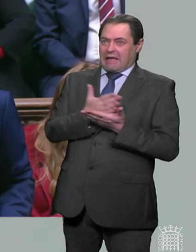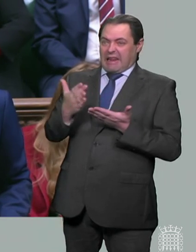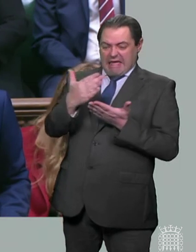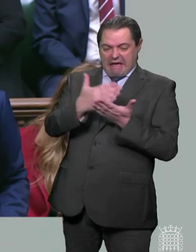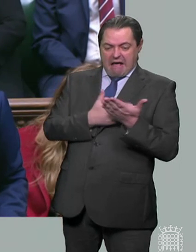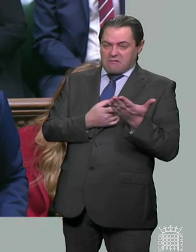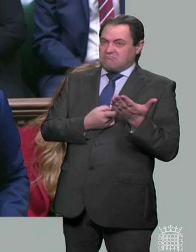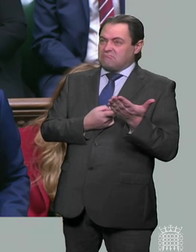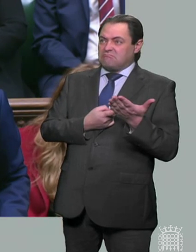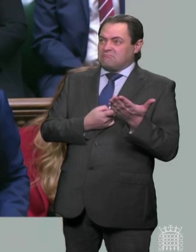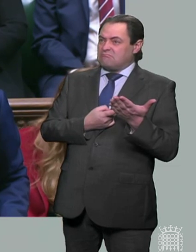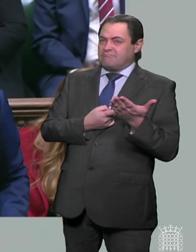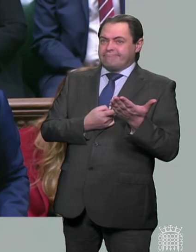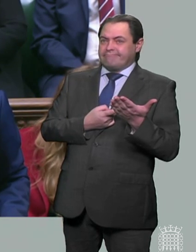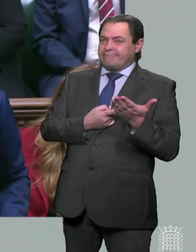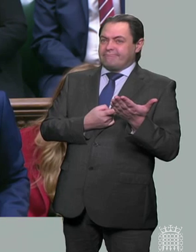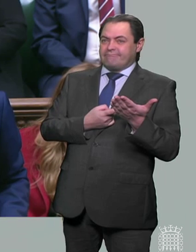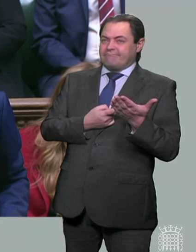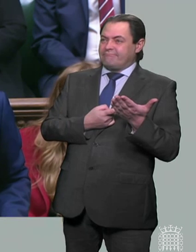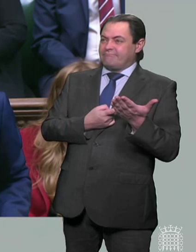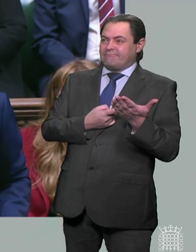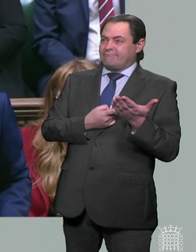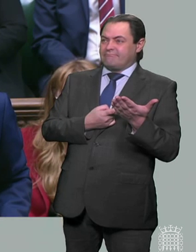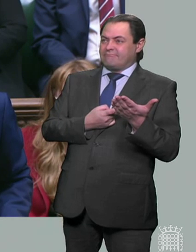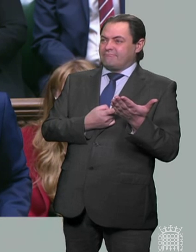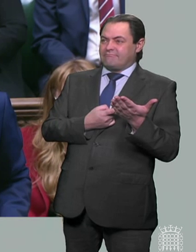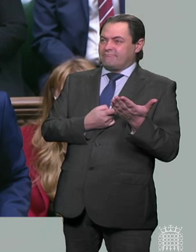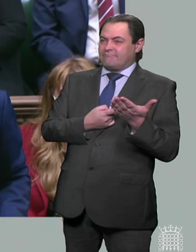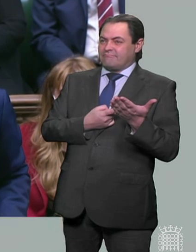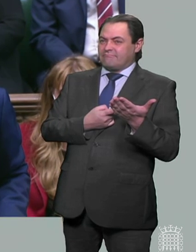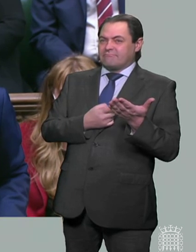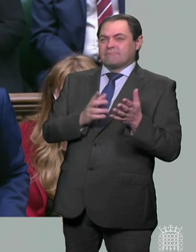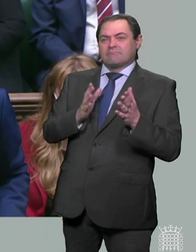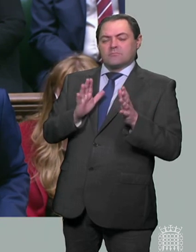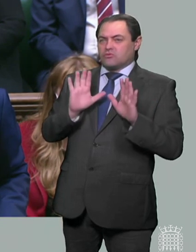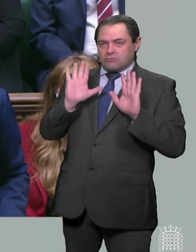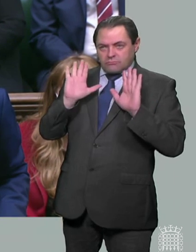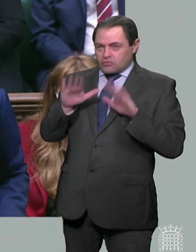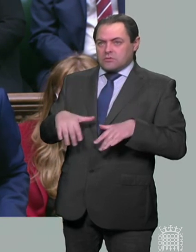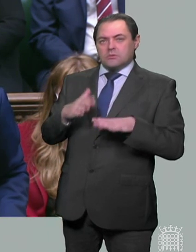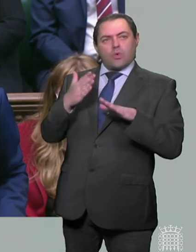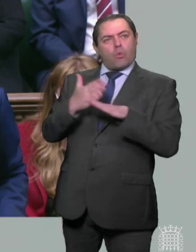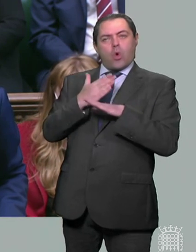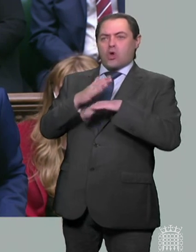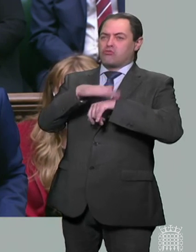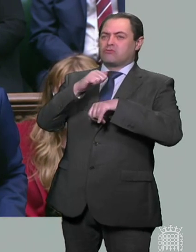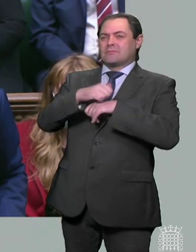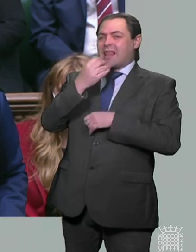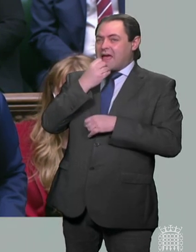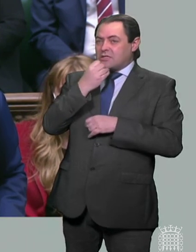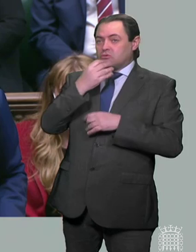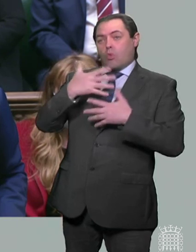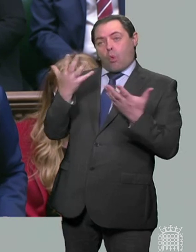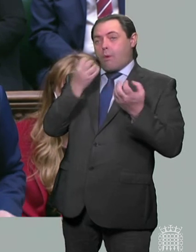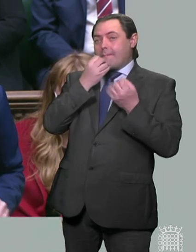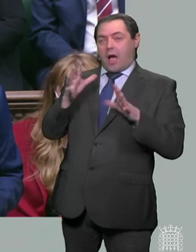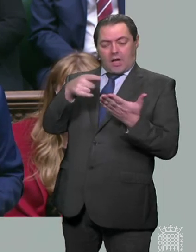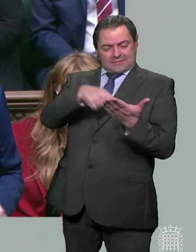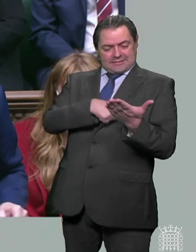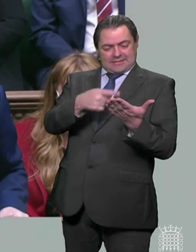They are very clear that “you must not have a work Christmas lunch or party”.